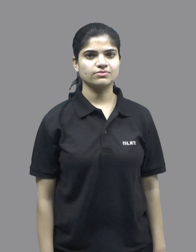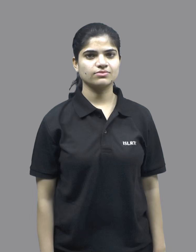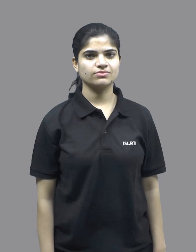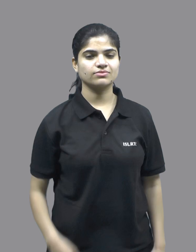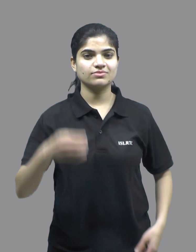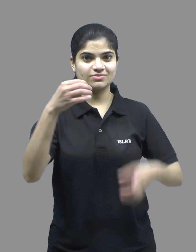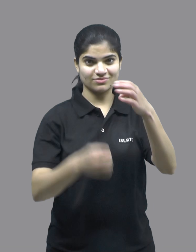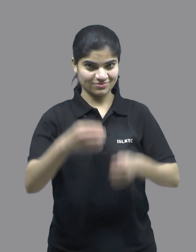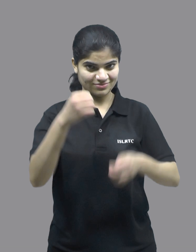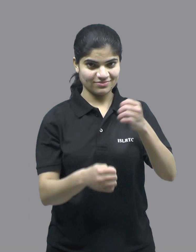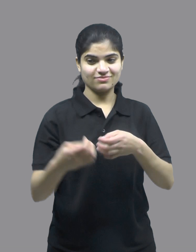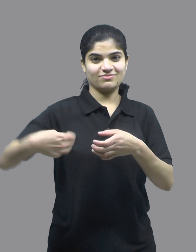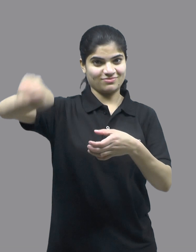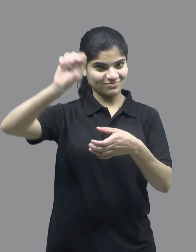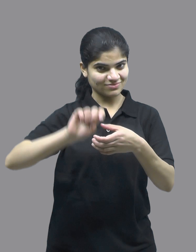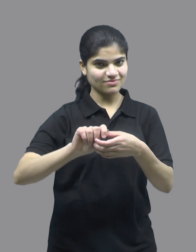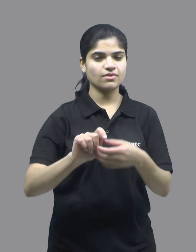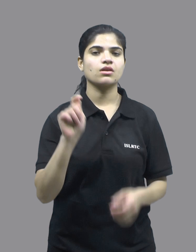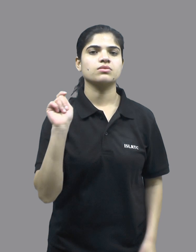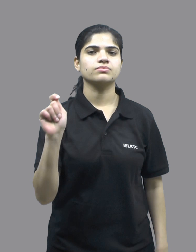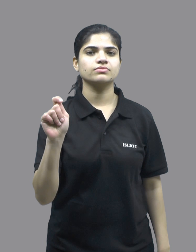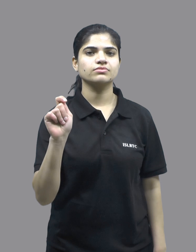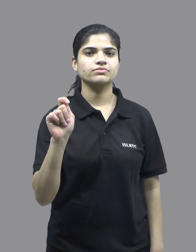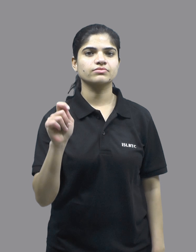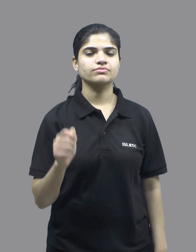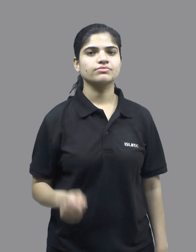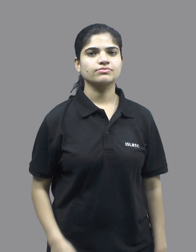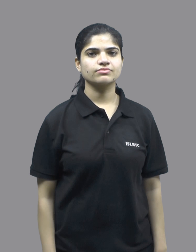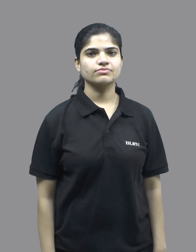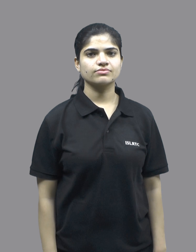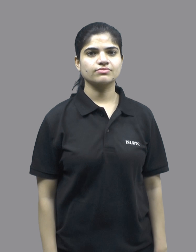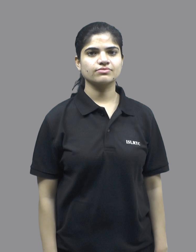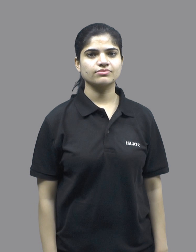Milkman